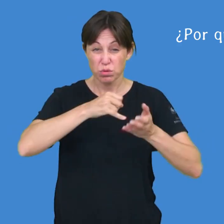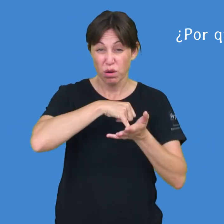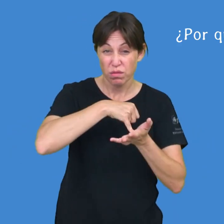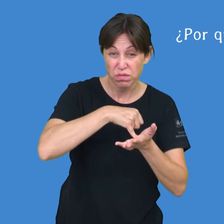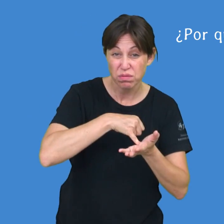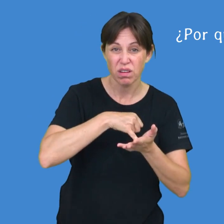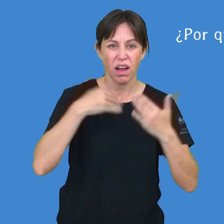debil